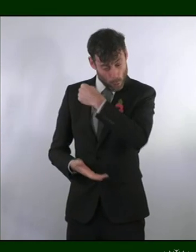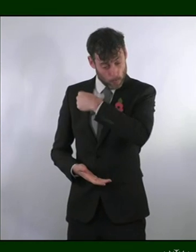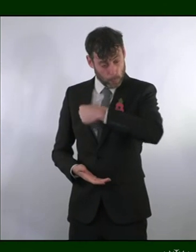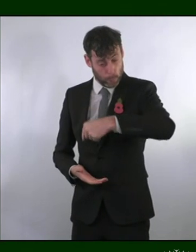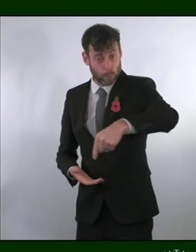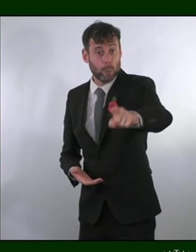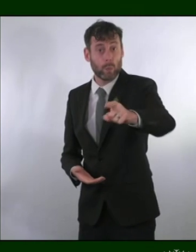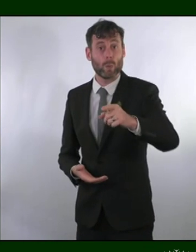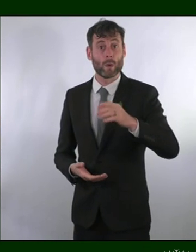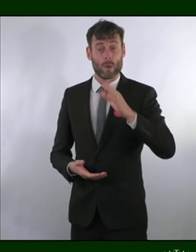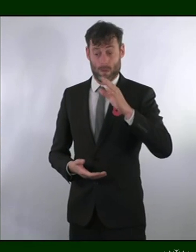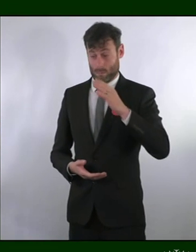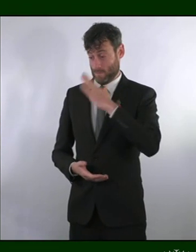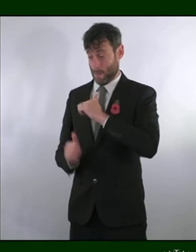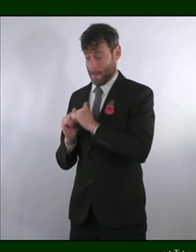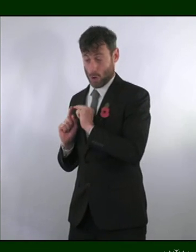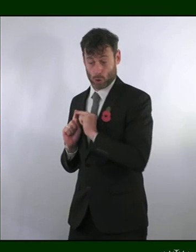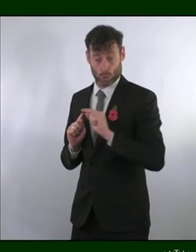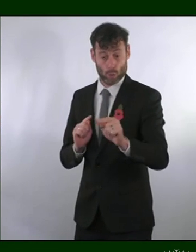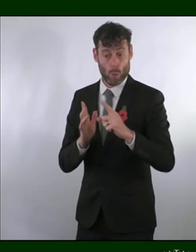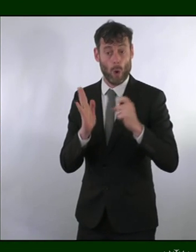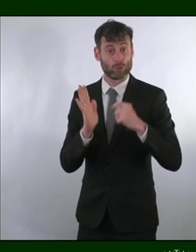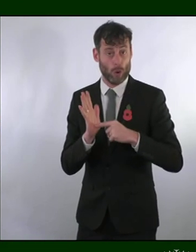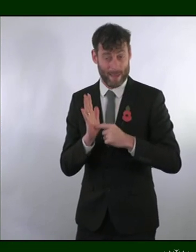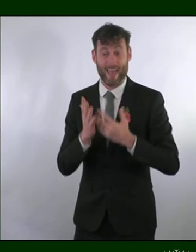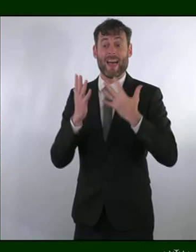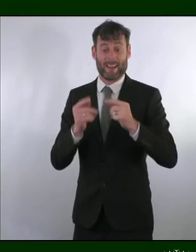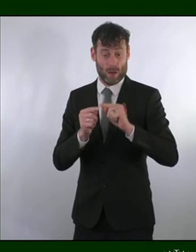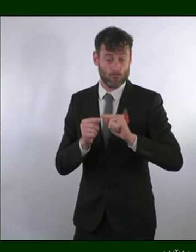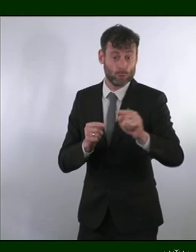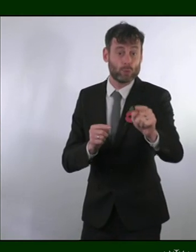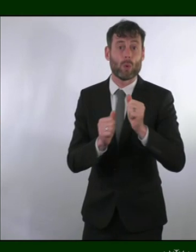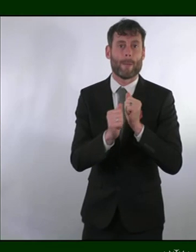It went right the way through to October; it is now going through to March.